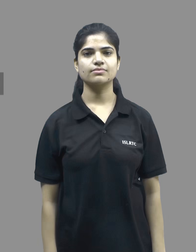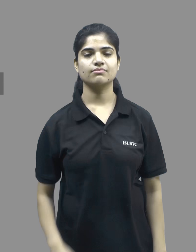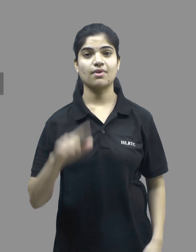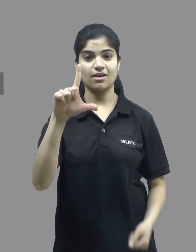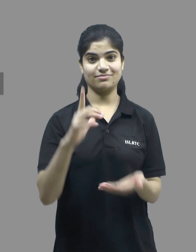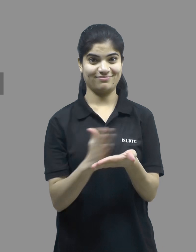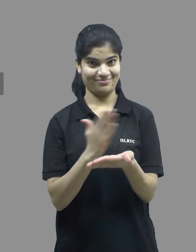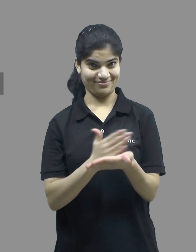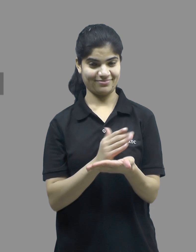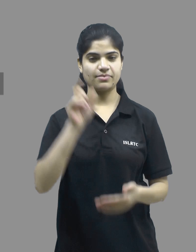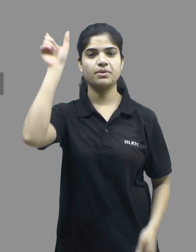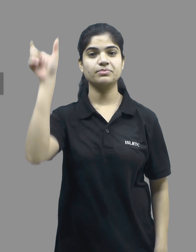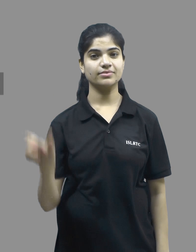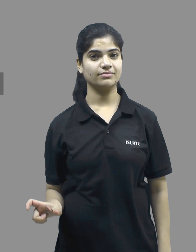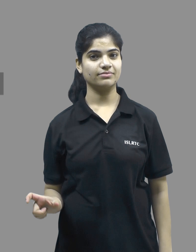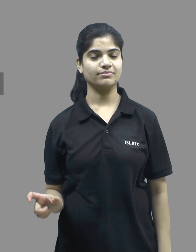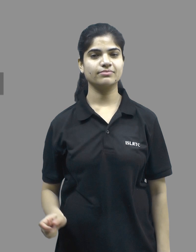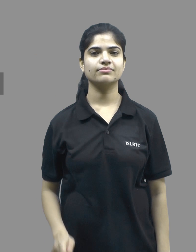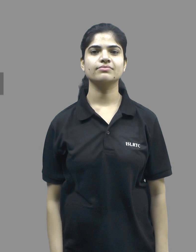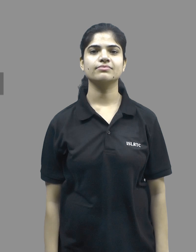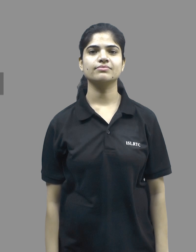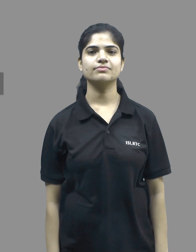Librarian